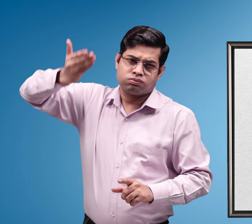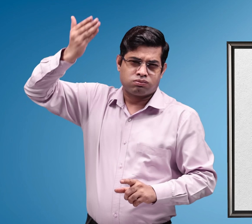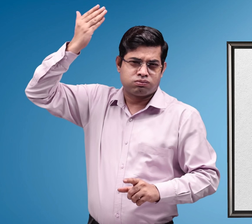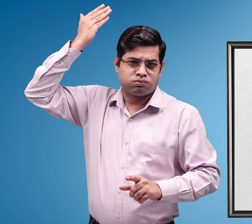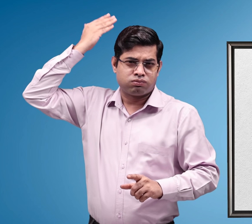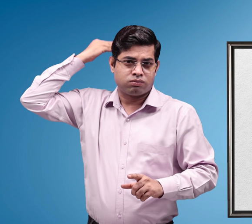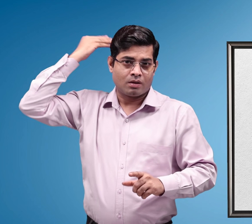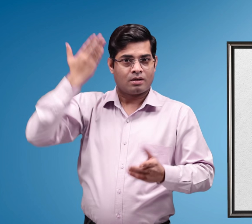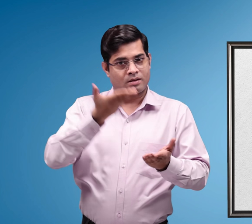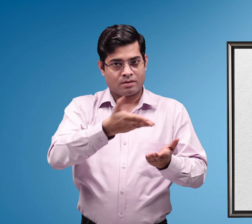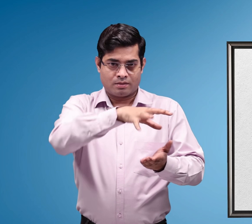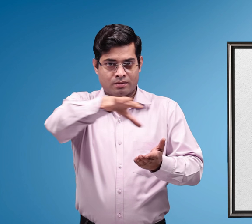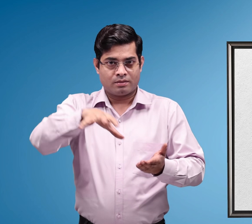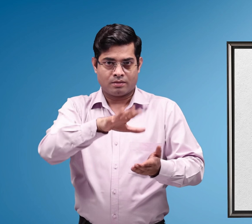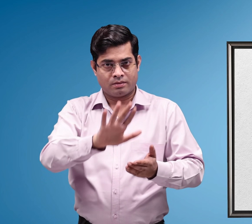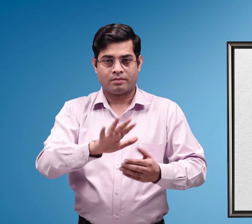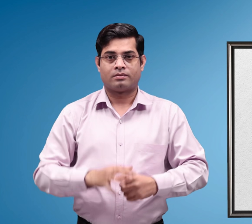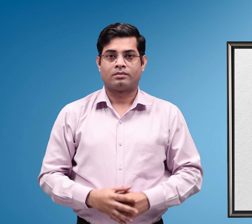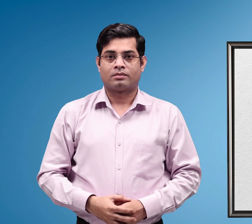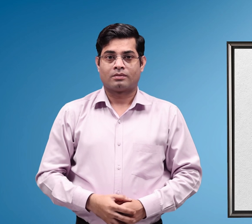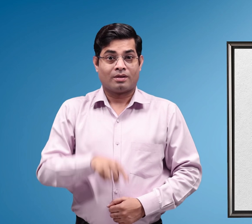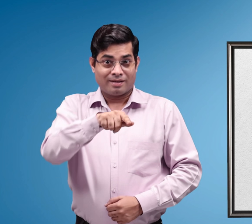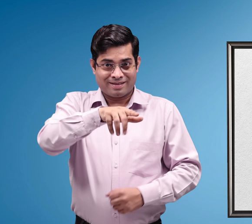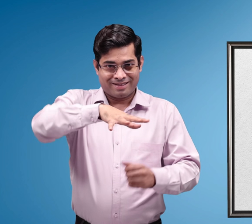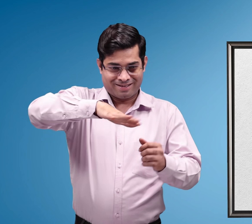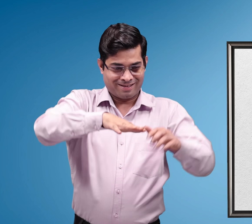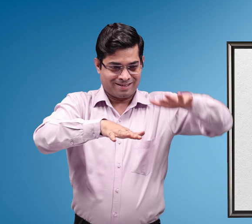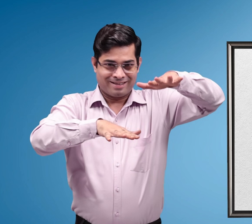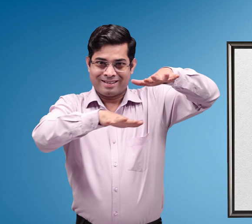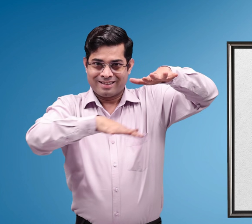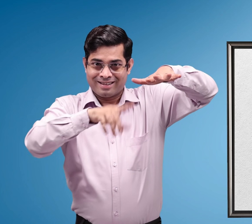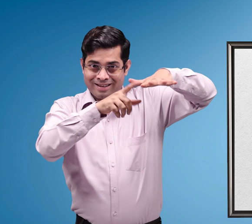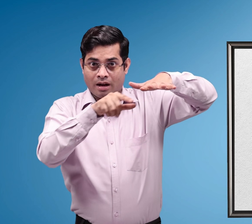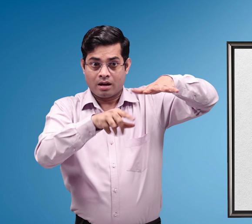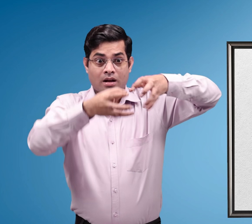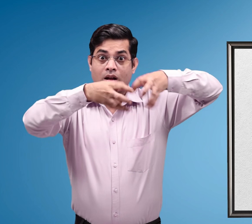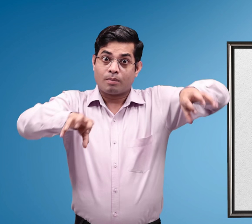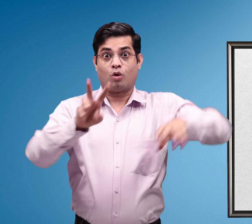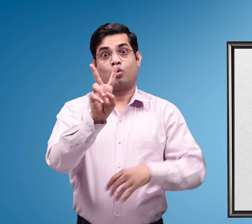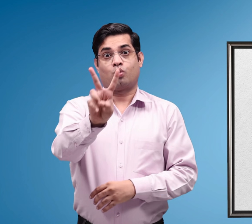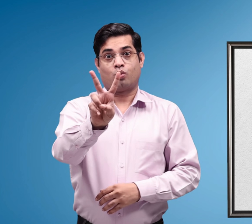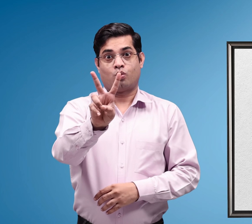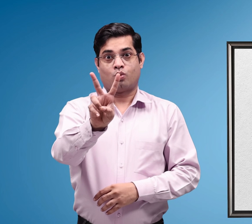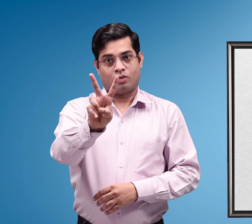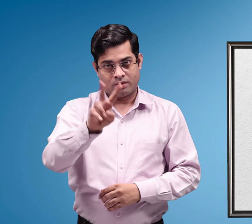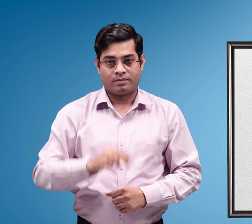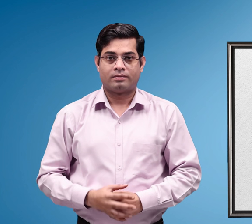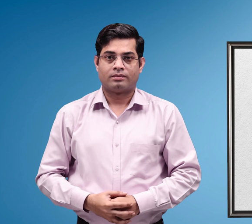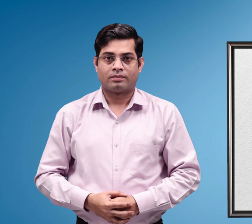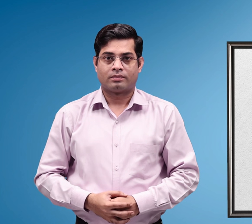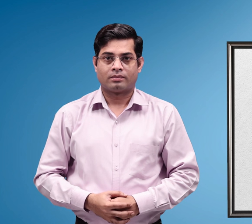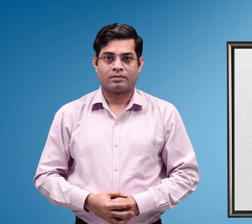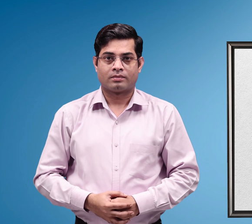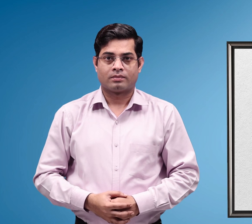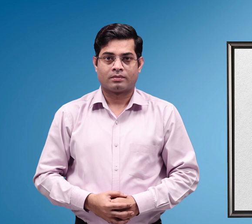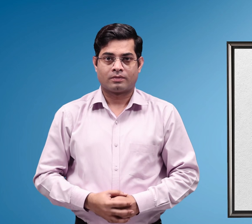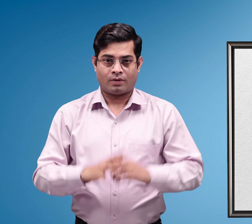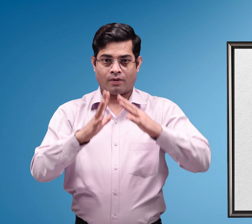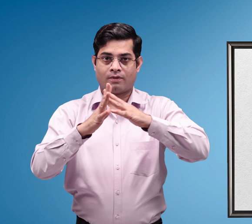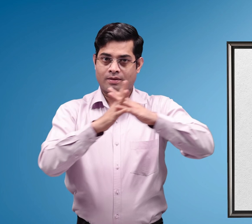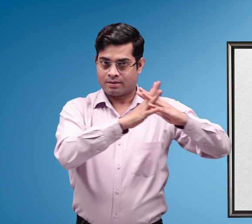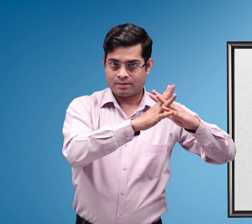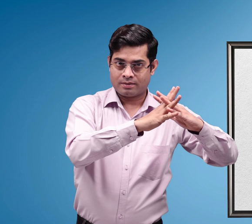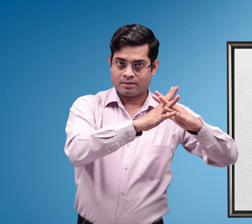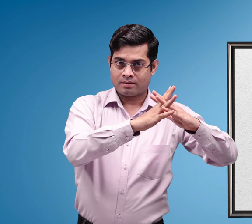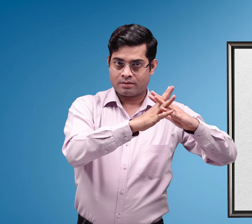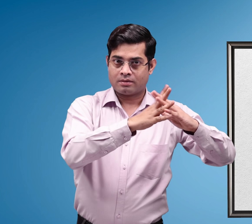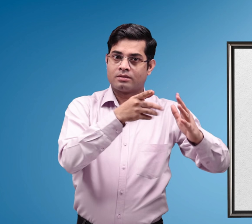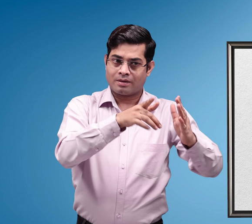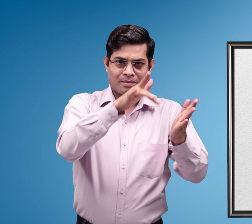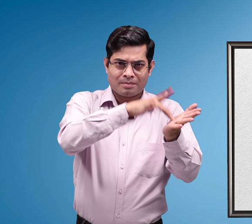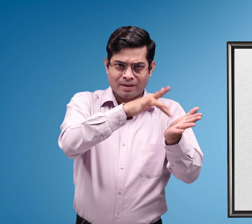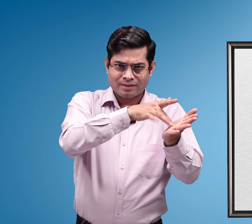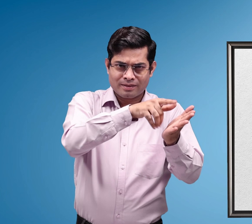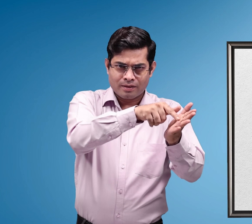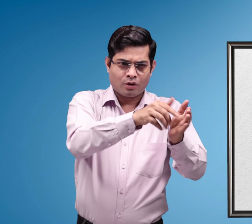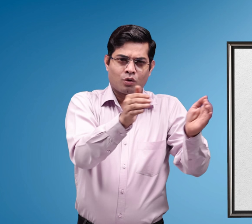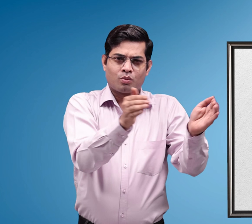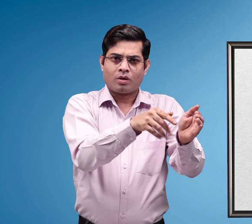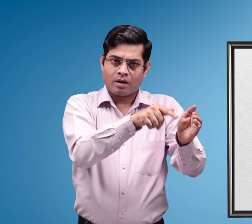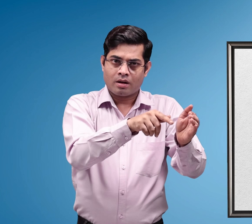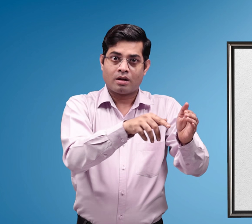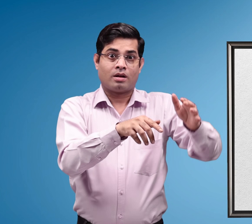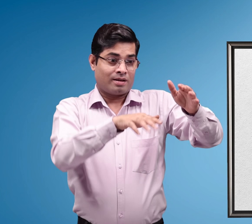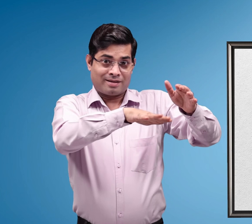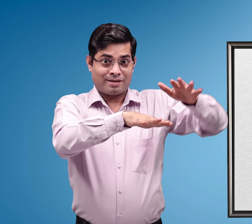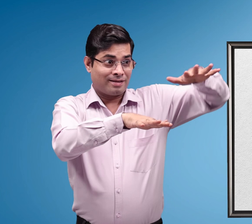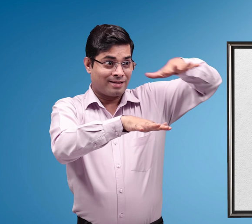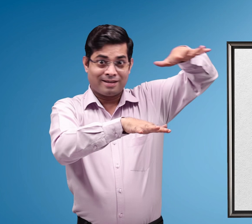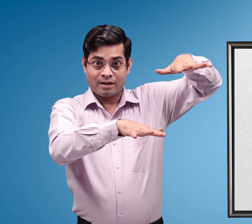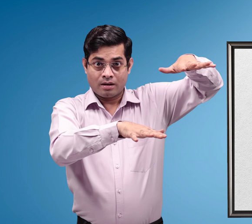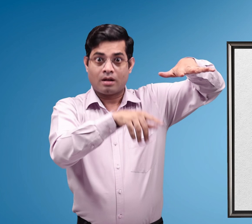Archaeologists describe this as the citadel. In some cities, special buildings were constructed on the citadel.